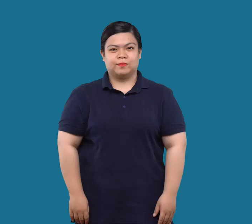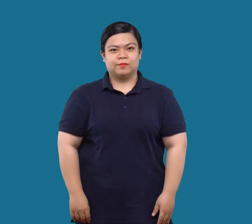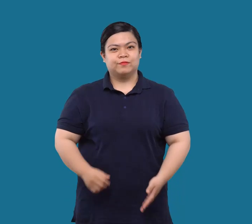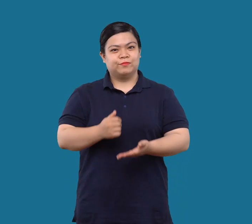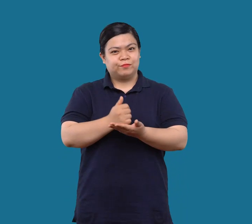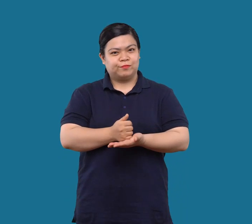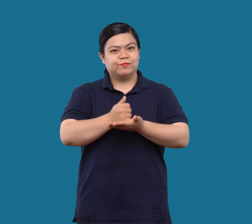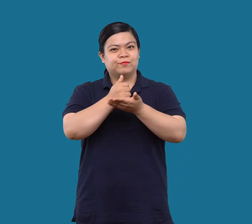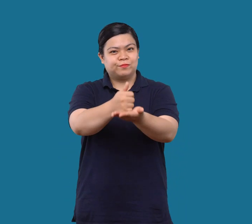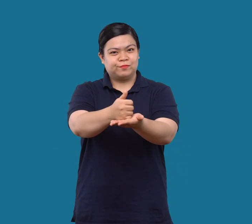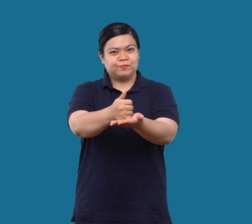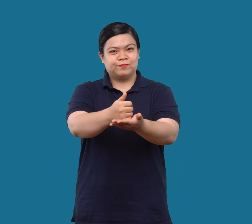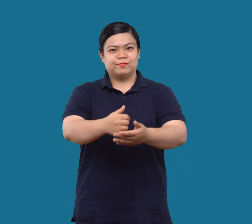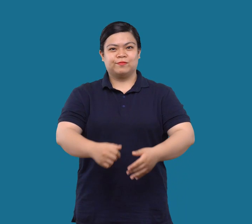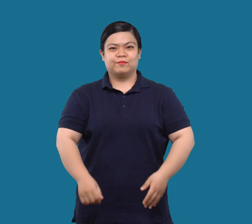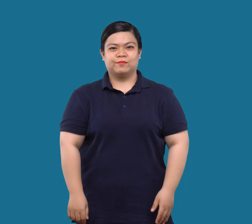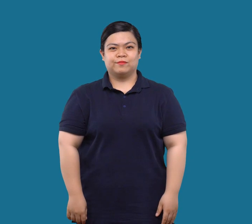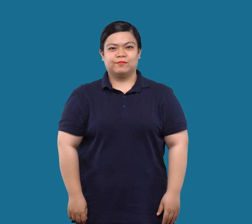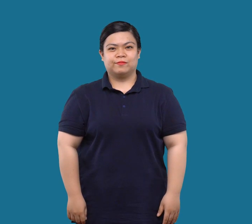giúp đỡ